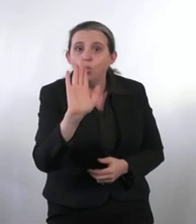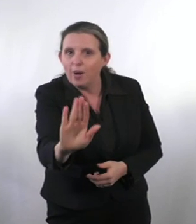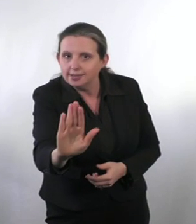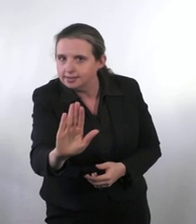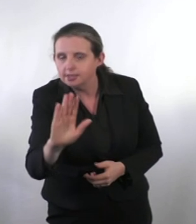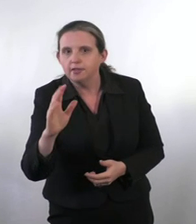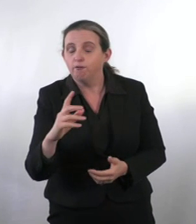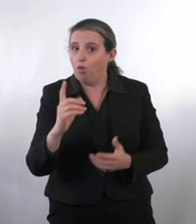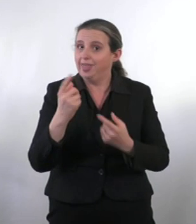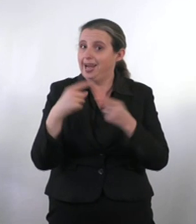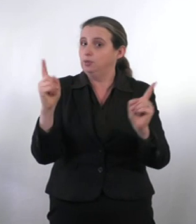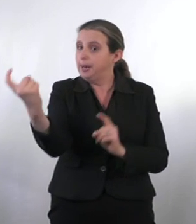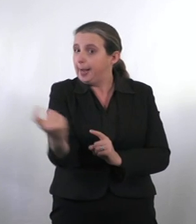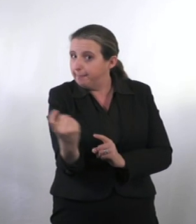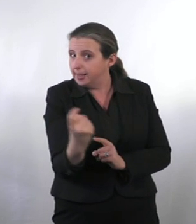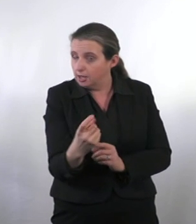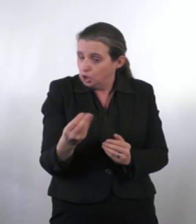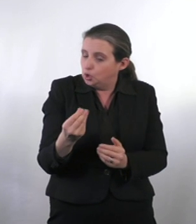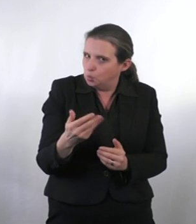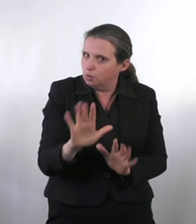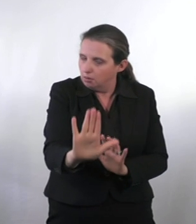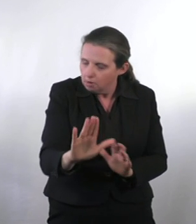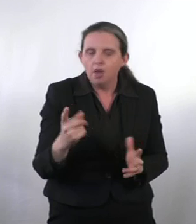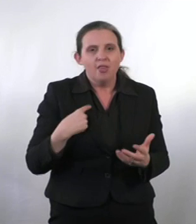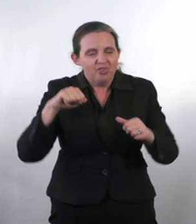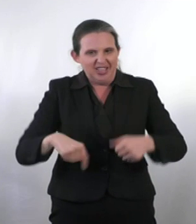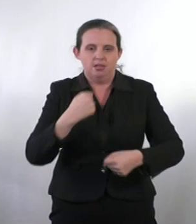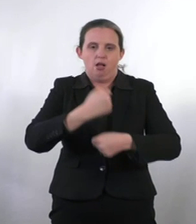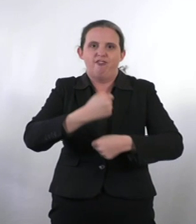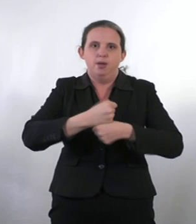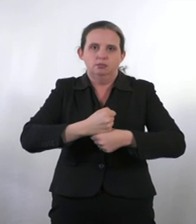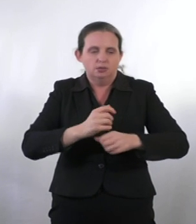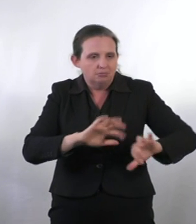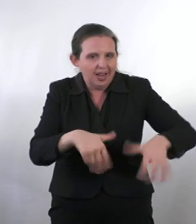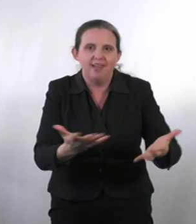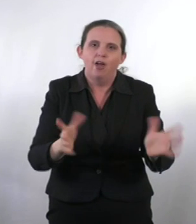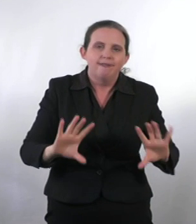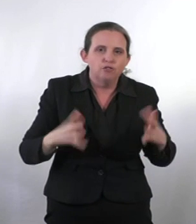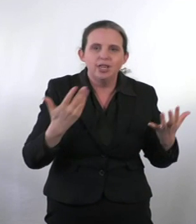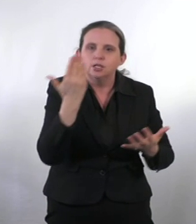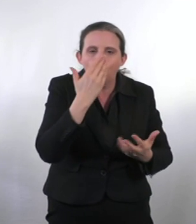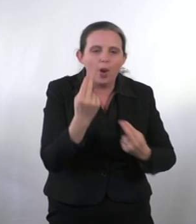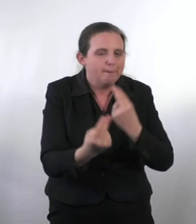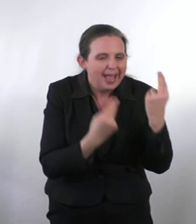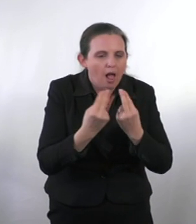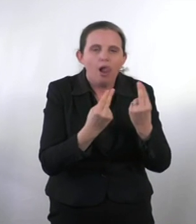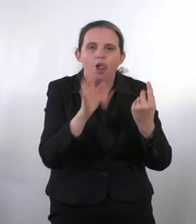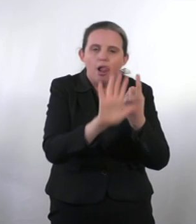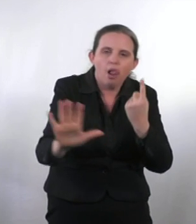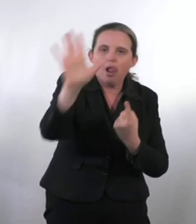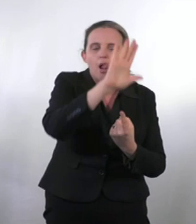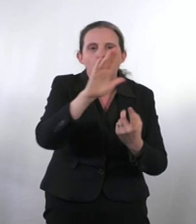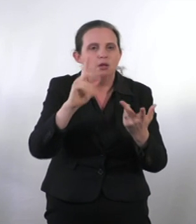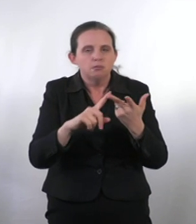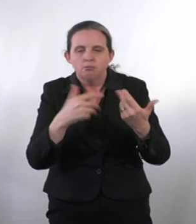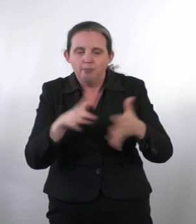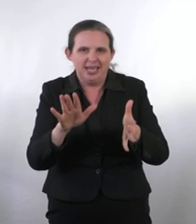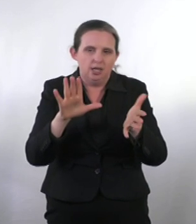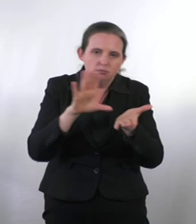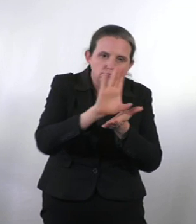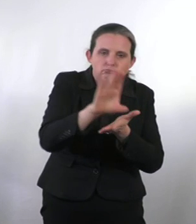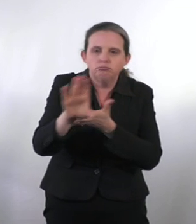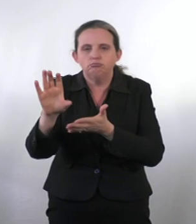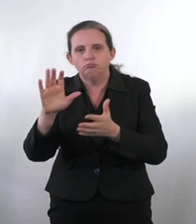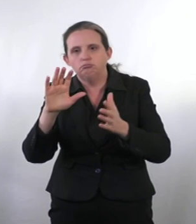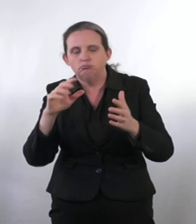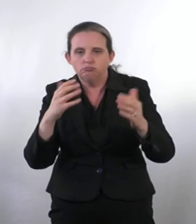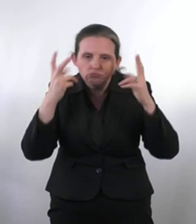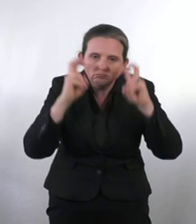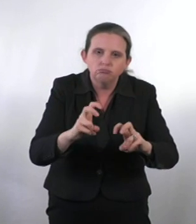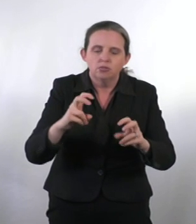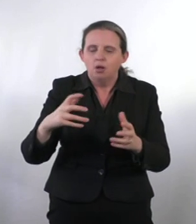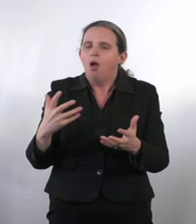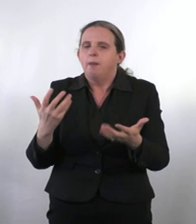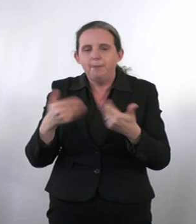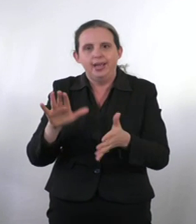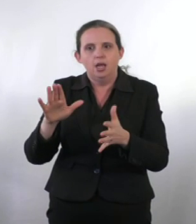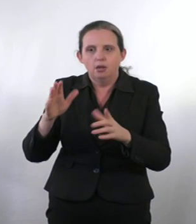Indeed, it is this Government who have not only delivered free school meals and a vast increase in spending on development around the world but have looked after the poorest and the neediest.